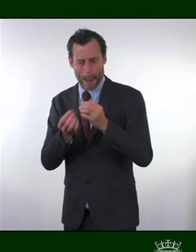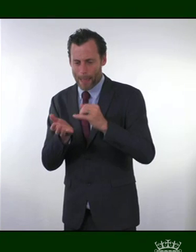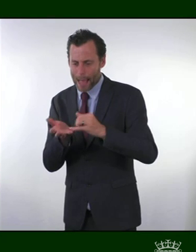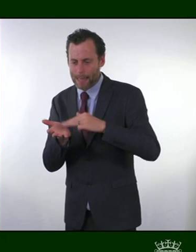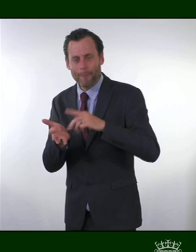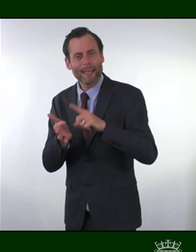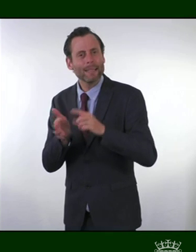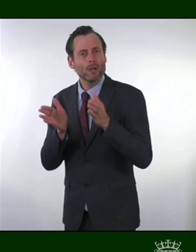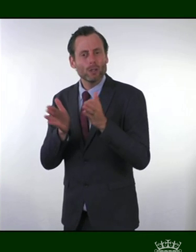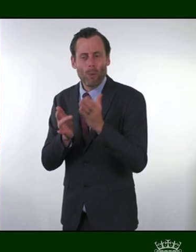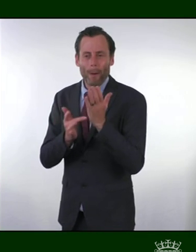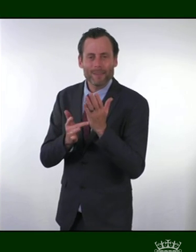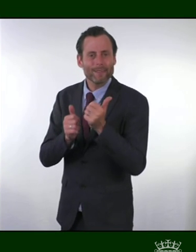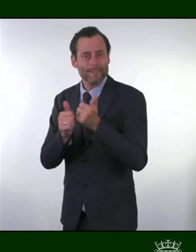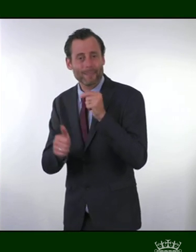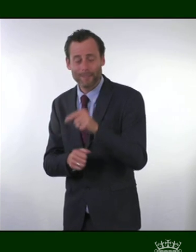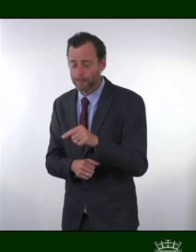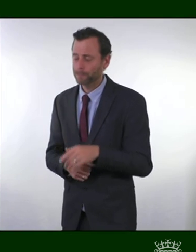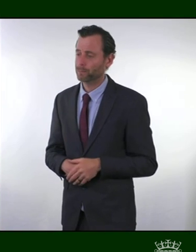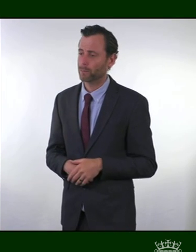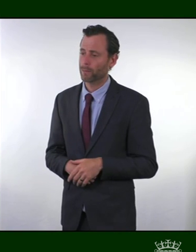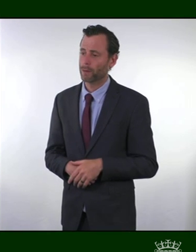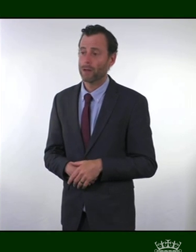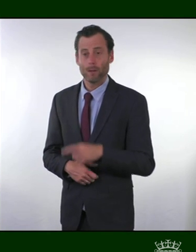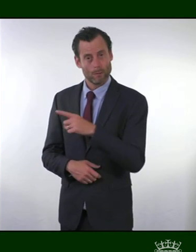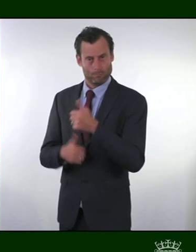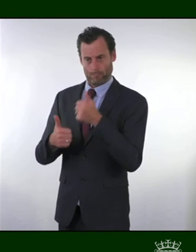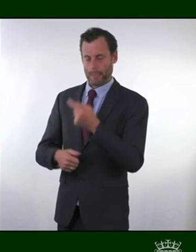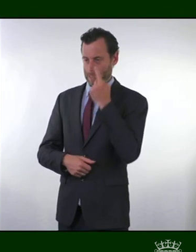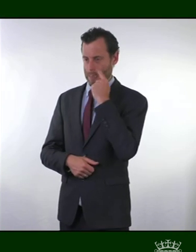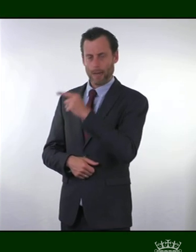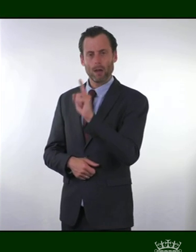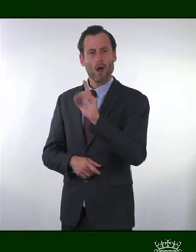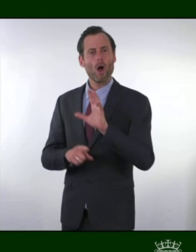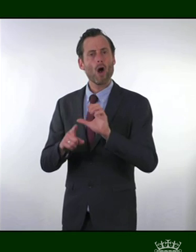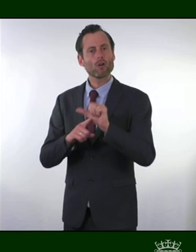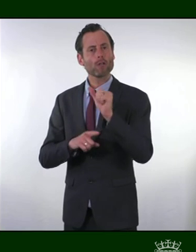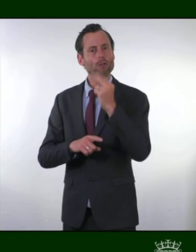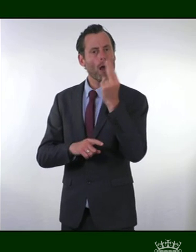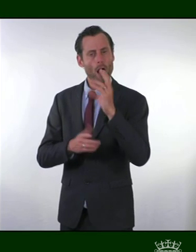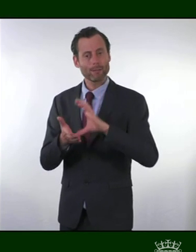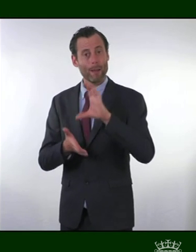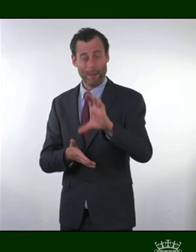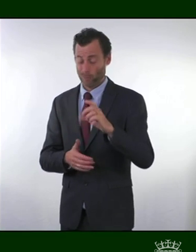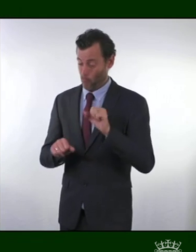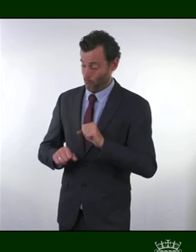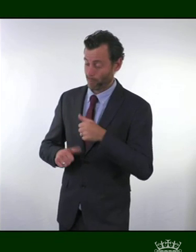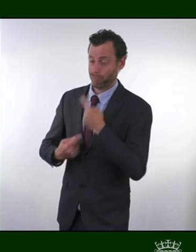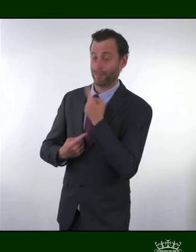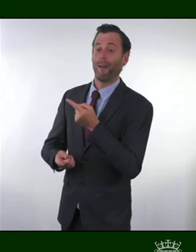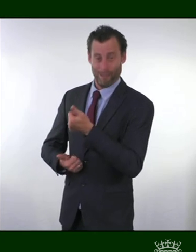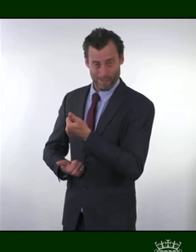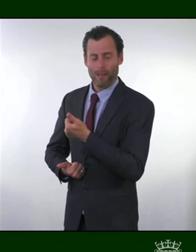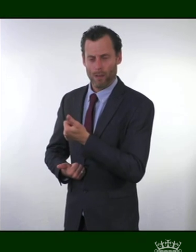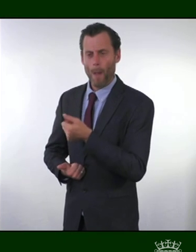While we of course welcome the long overdue arts and culture package, we still have not heard the Government’s plans for other sectors.